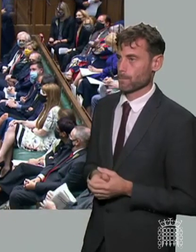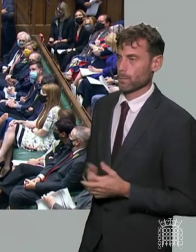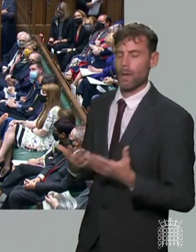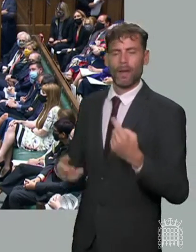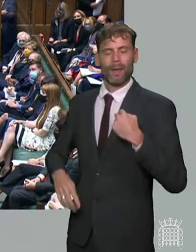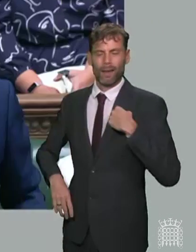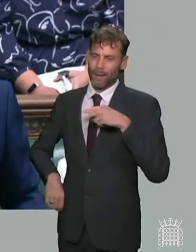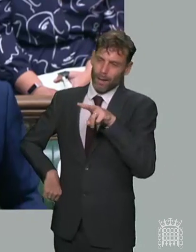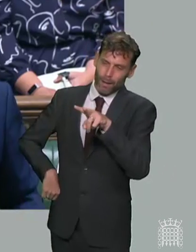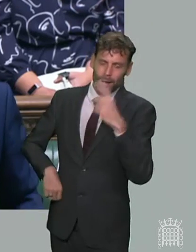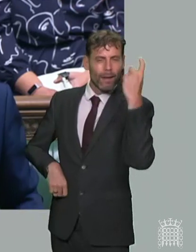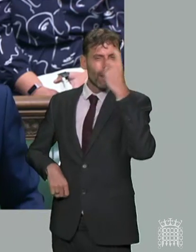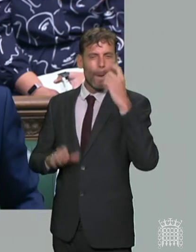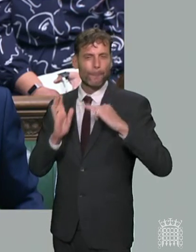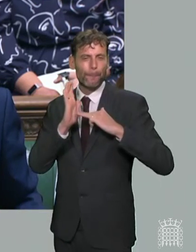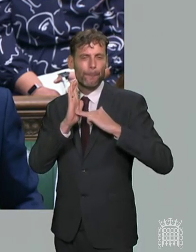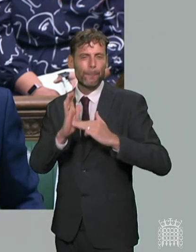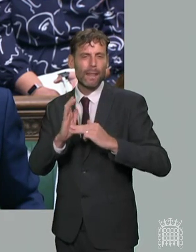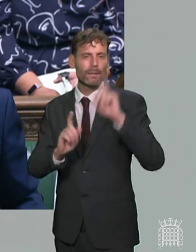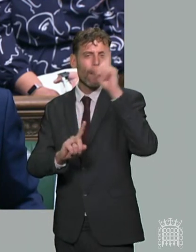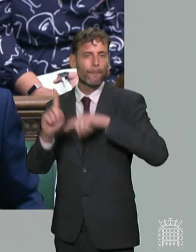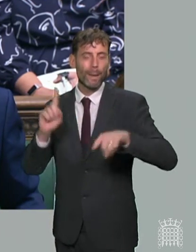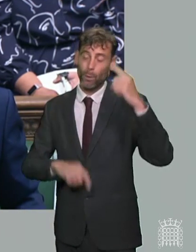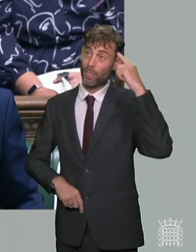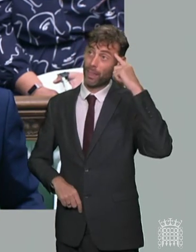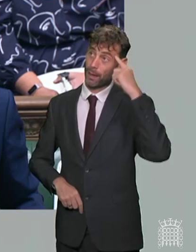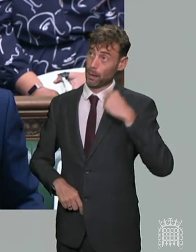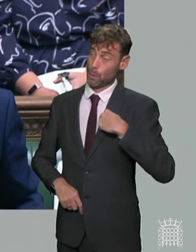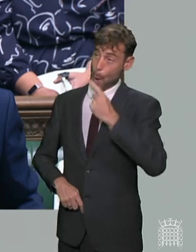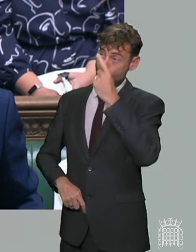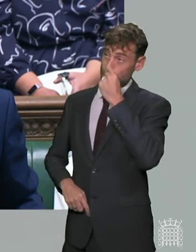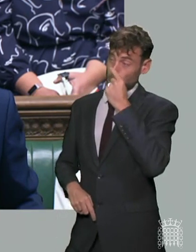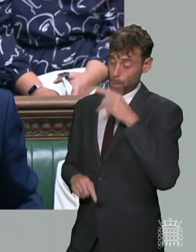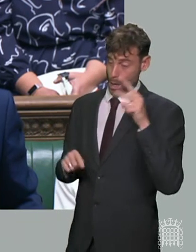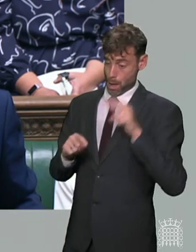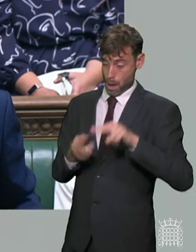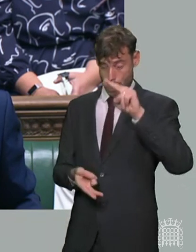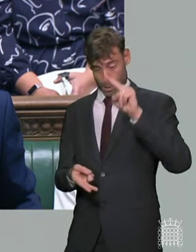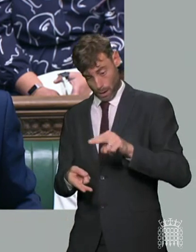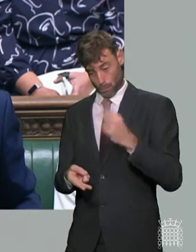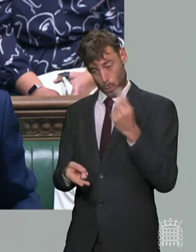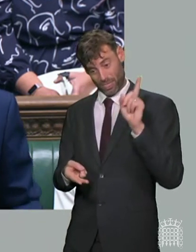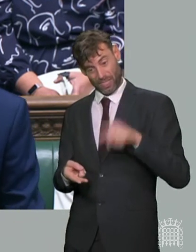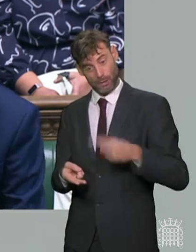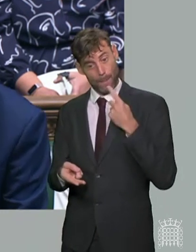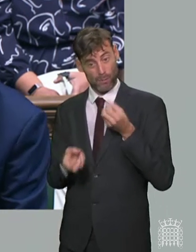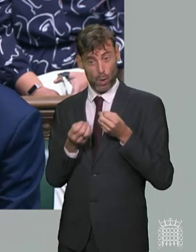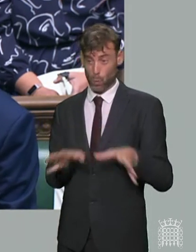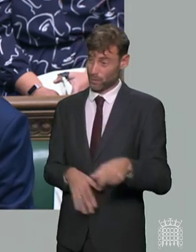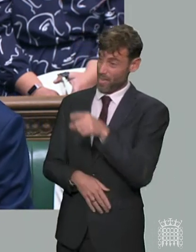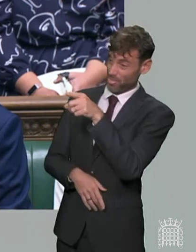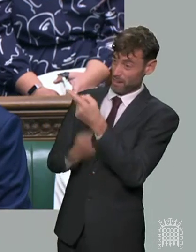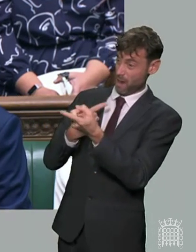I just wonder what the millions of people on low wages who are facing a £1,000 cut will think of that.